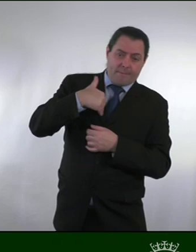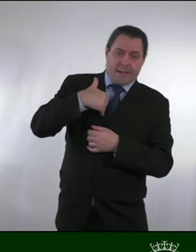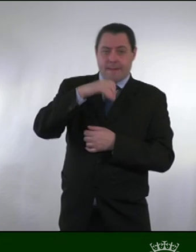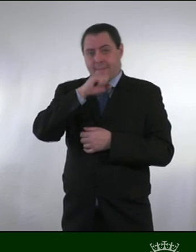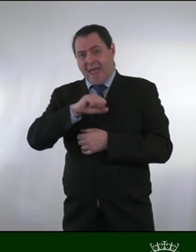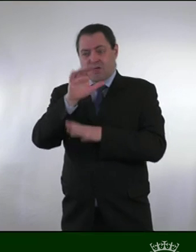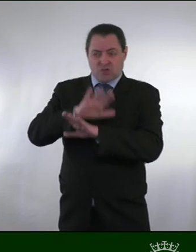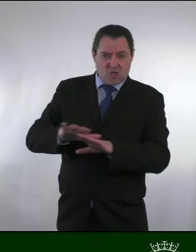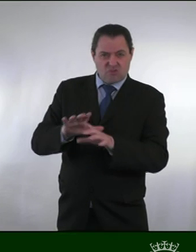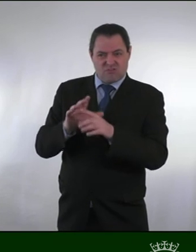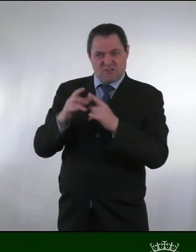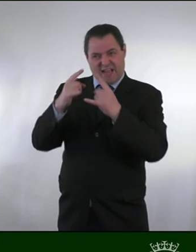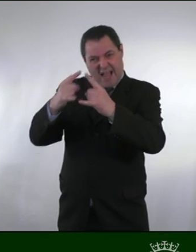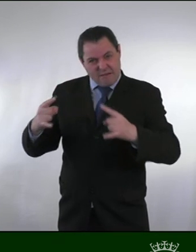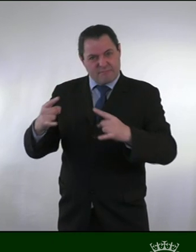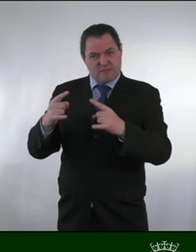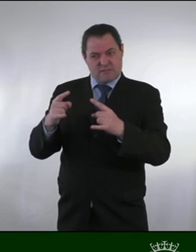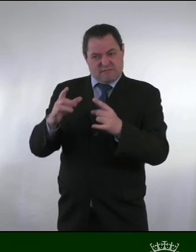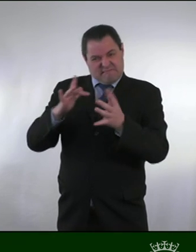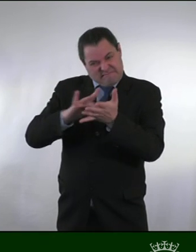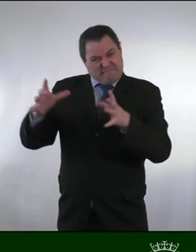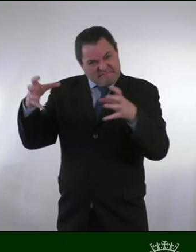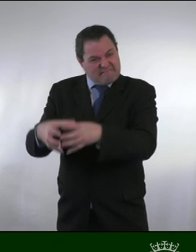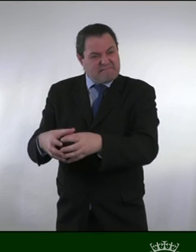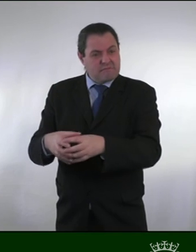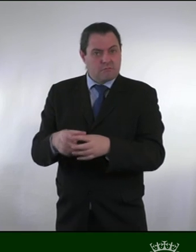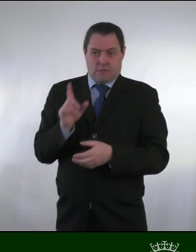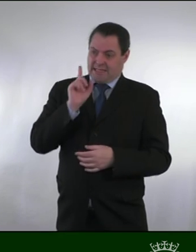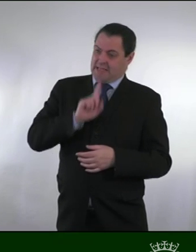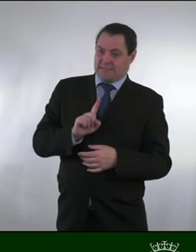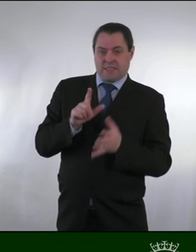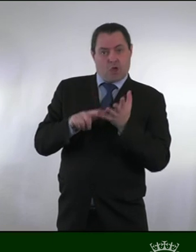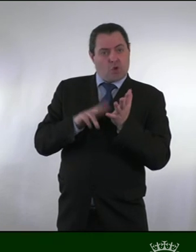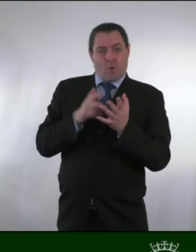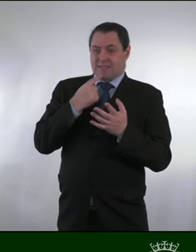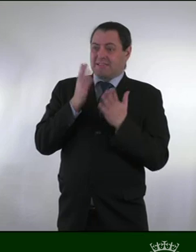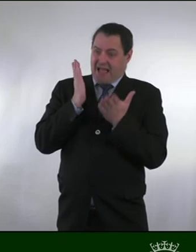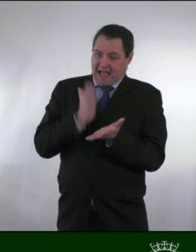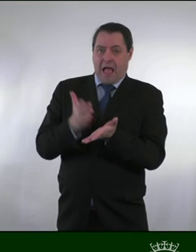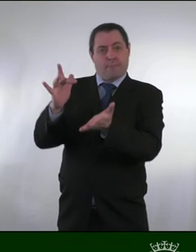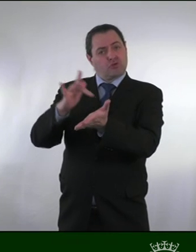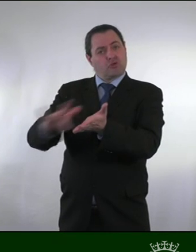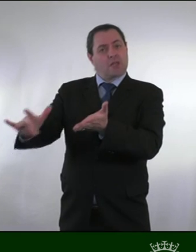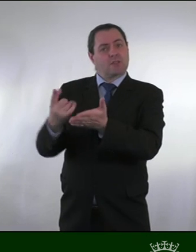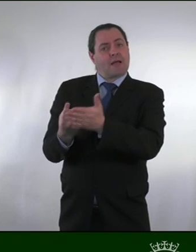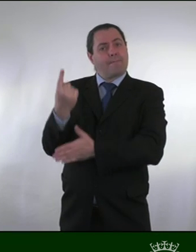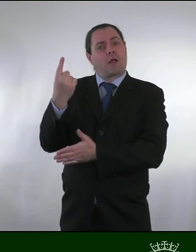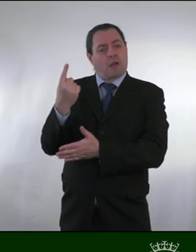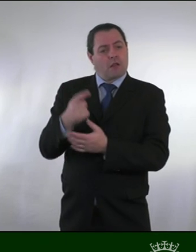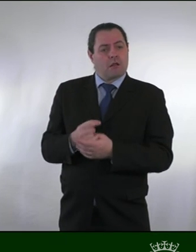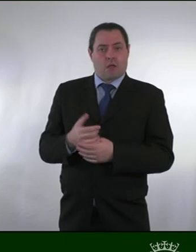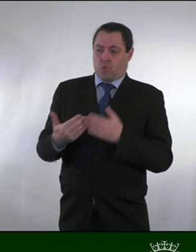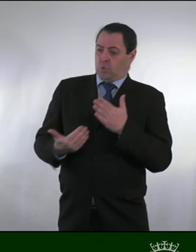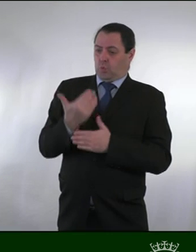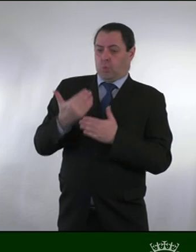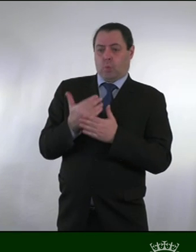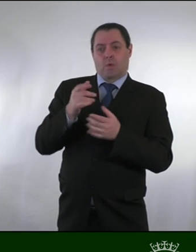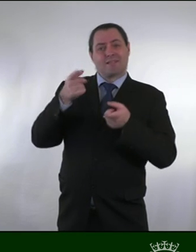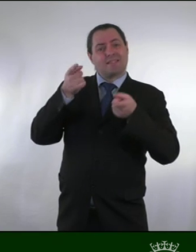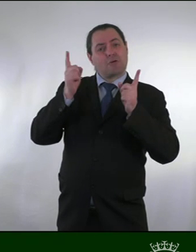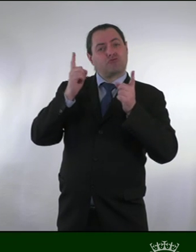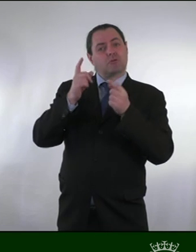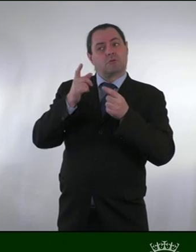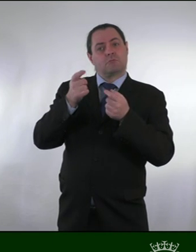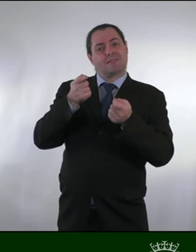Yesterday, the outgoing US Secretary of State officially said that genocide was taking place, and the incoming Secretary of State, Antony Blinken, agrees with his view.